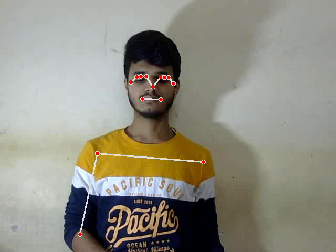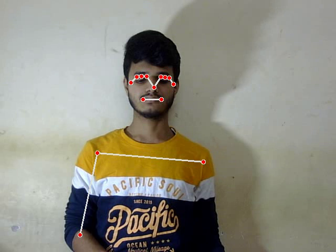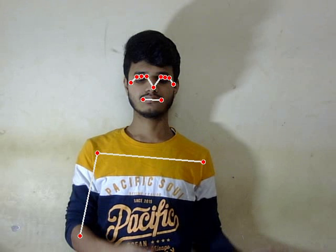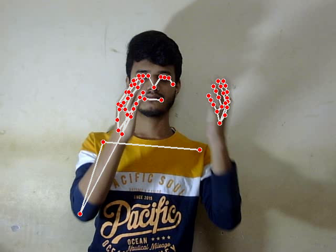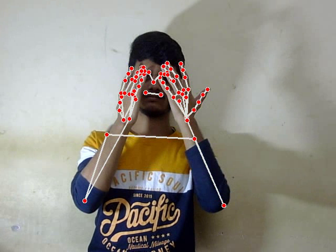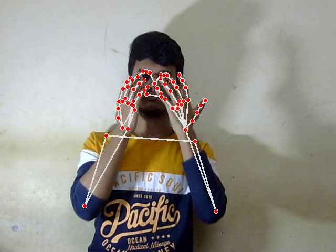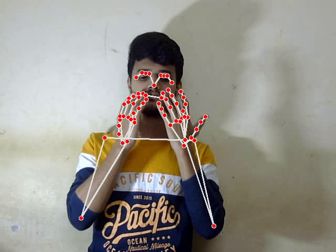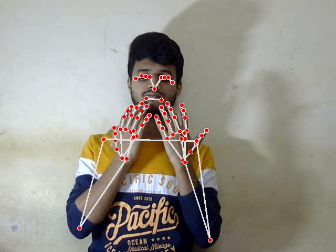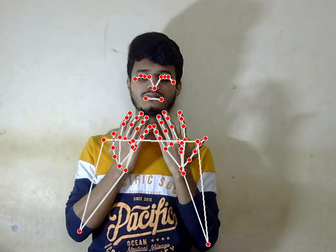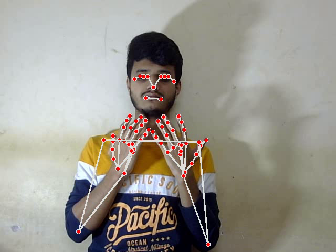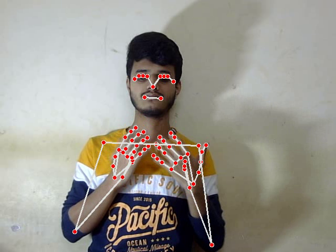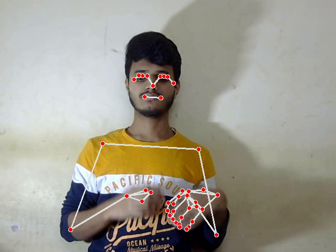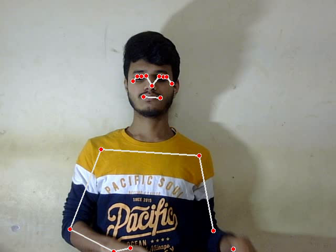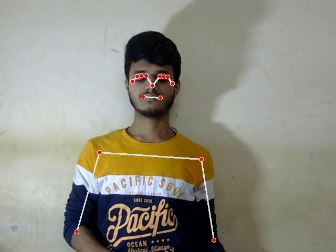sad